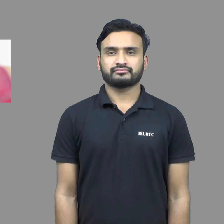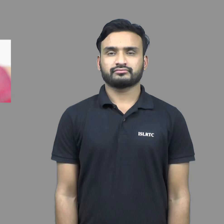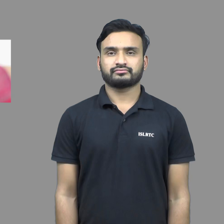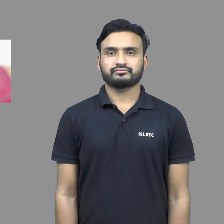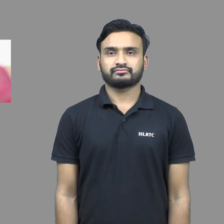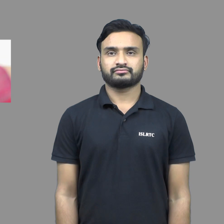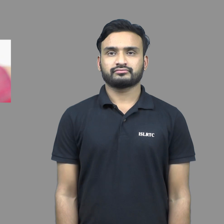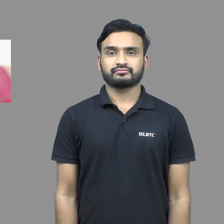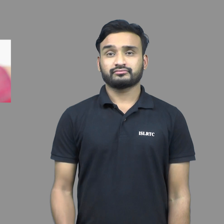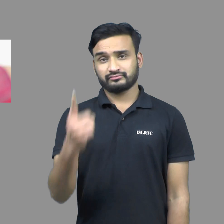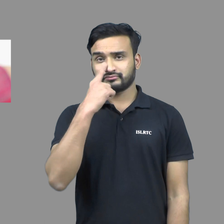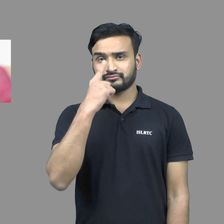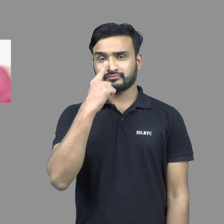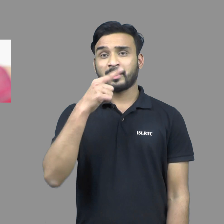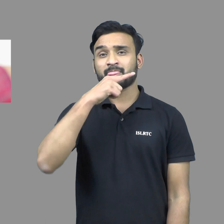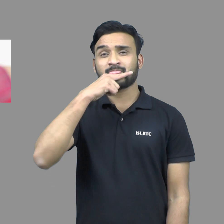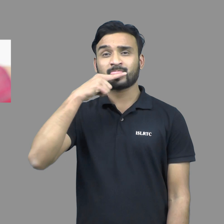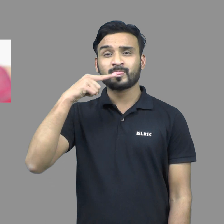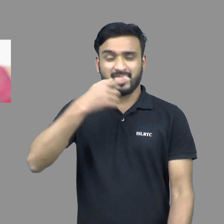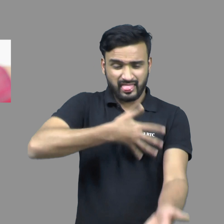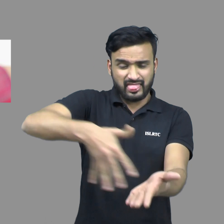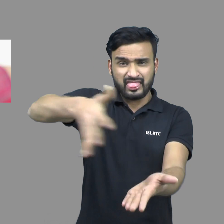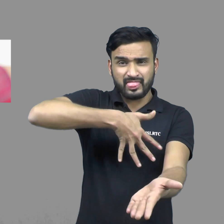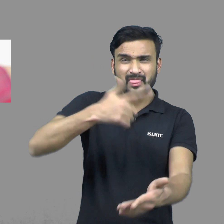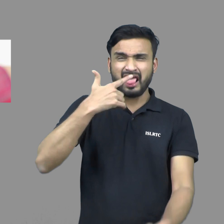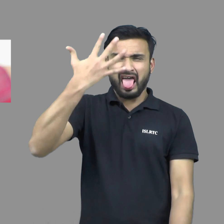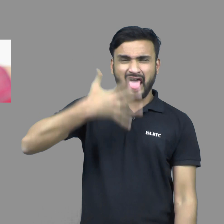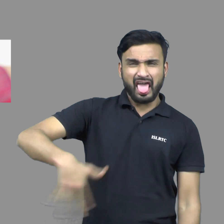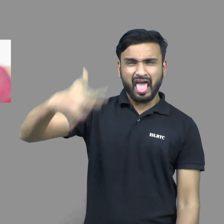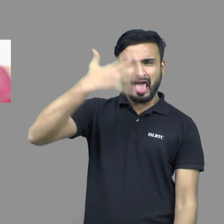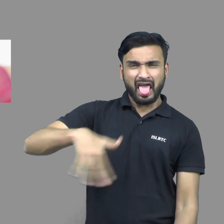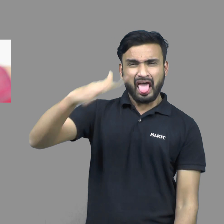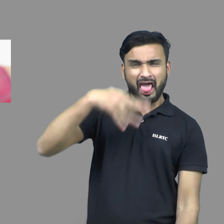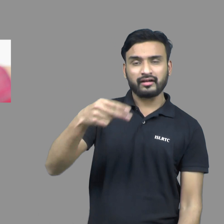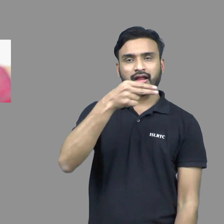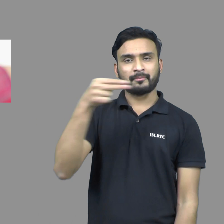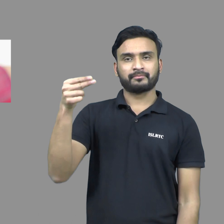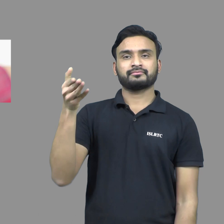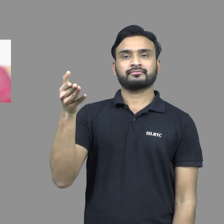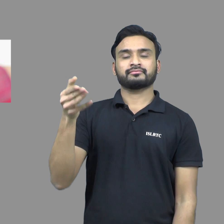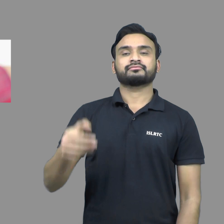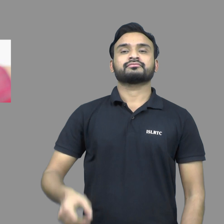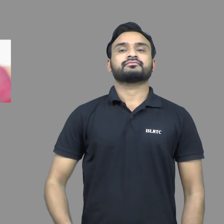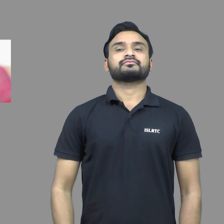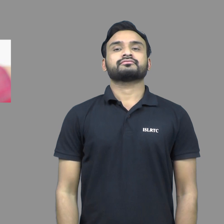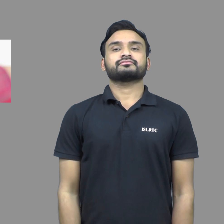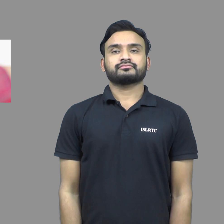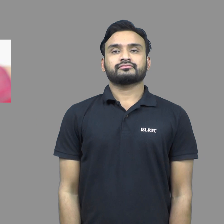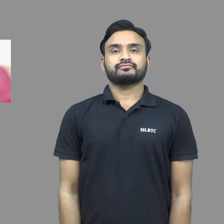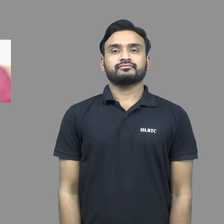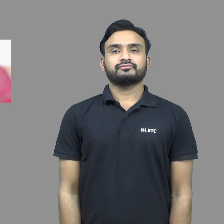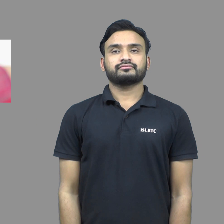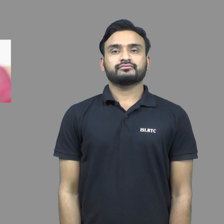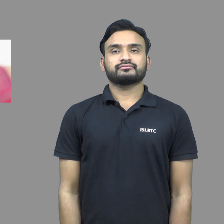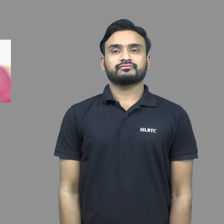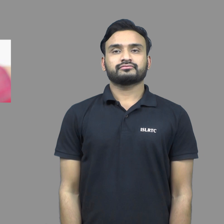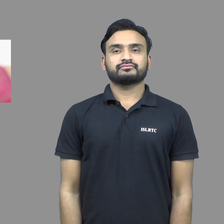Epistaxis